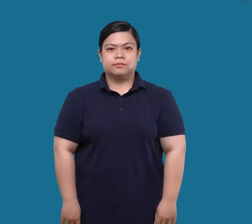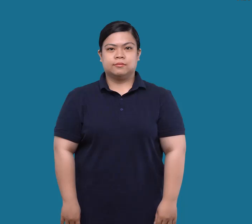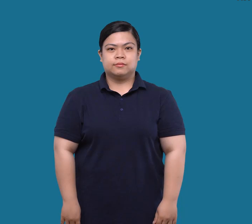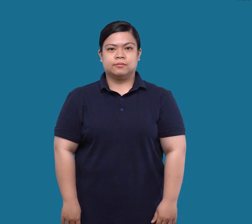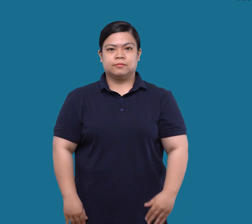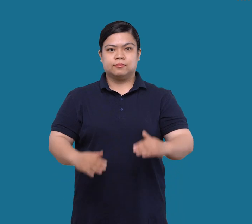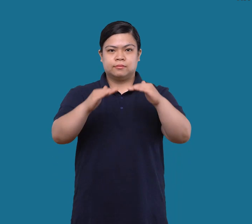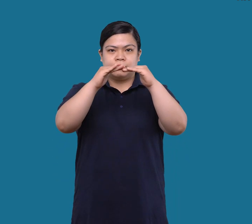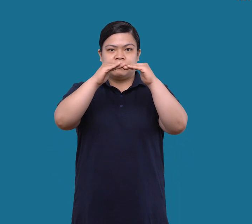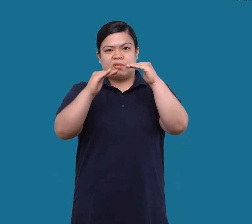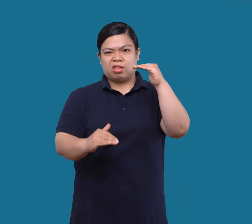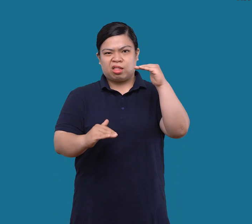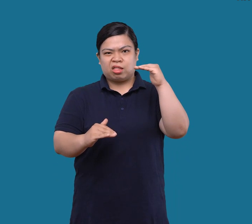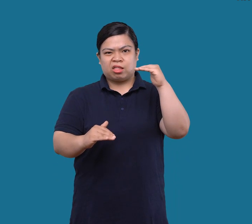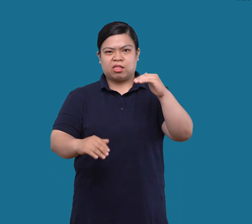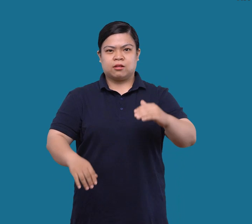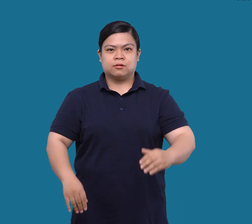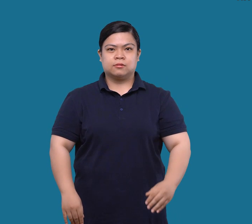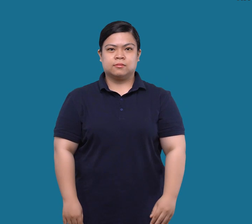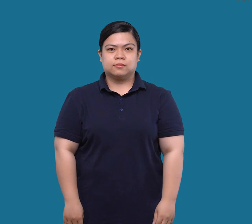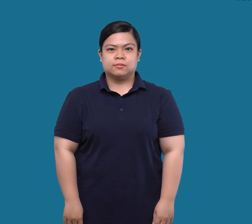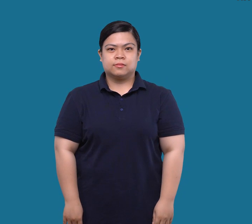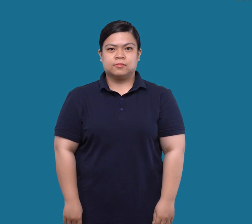không bình đẳng